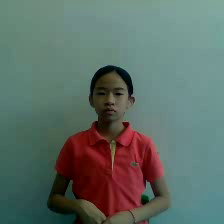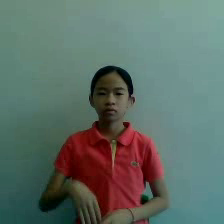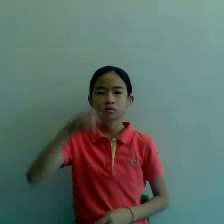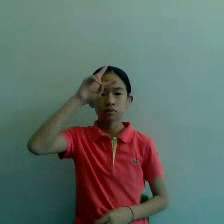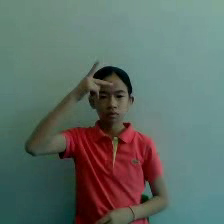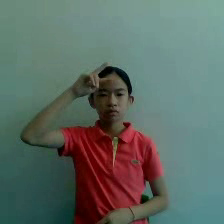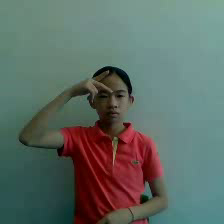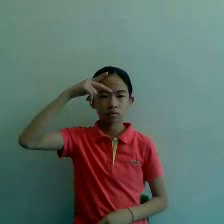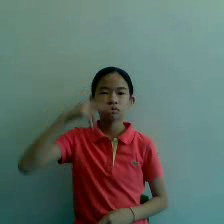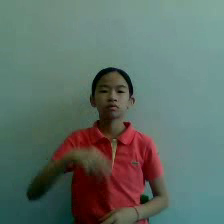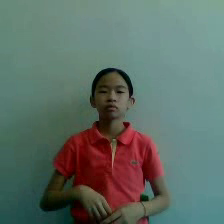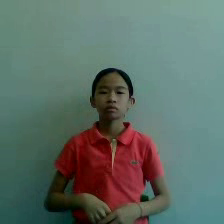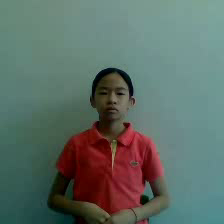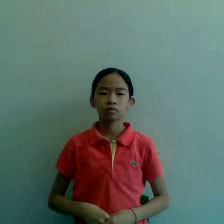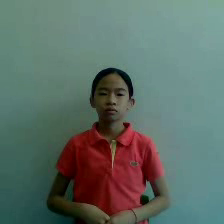Nhầm